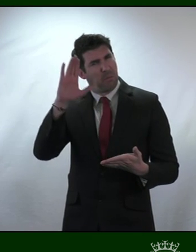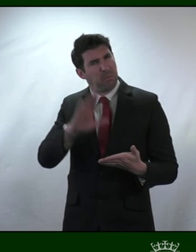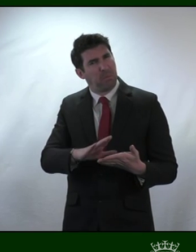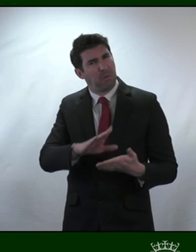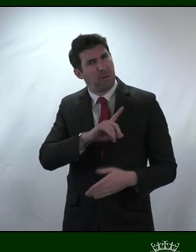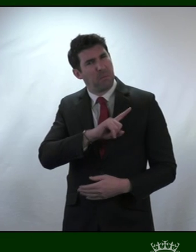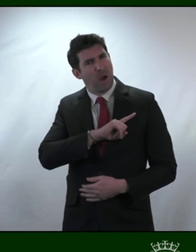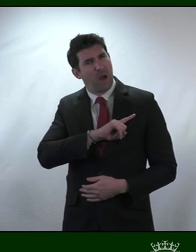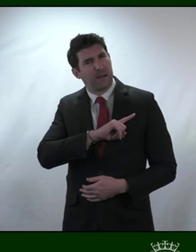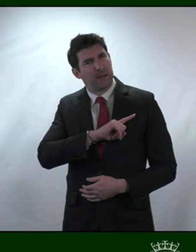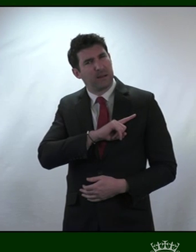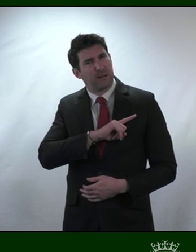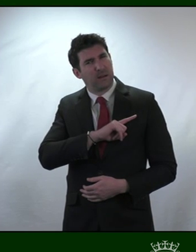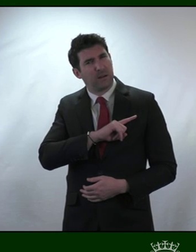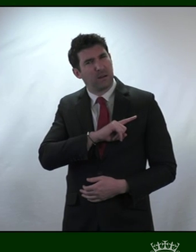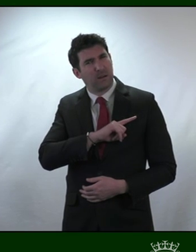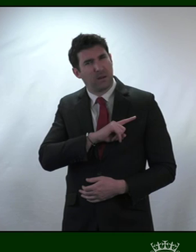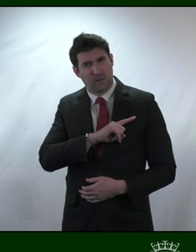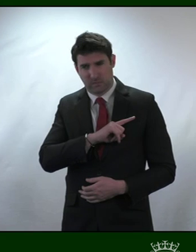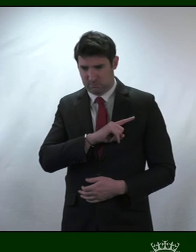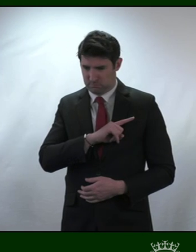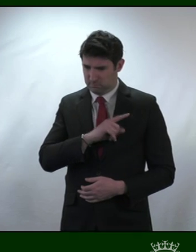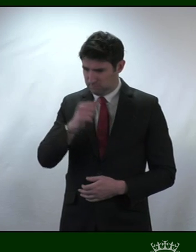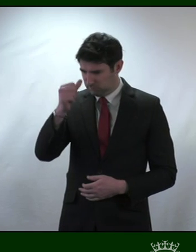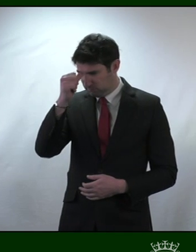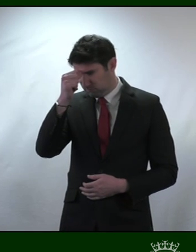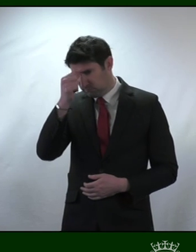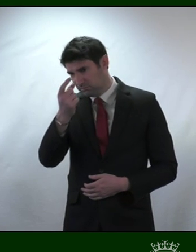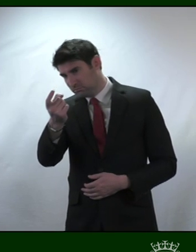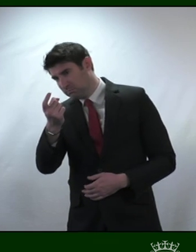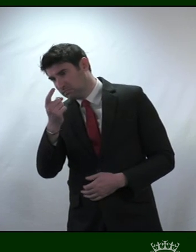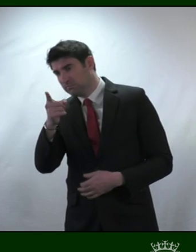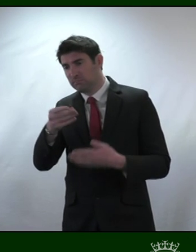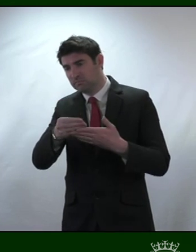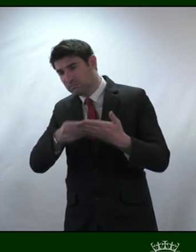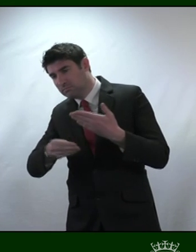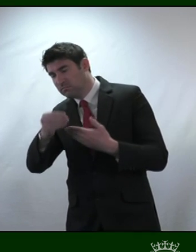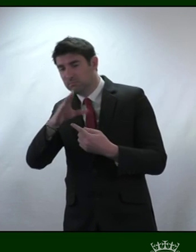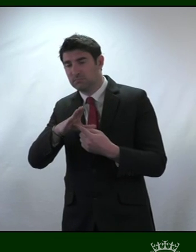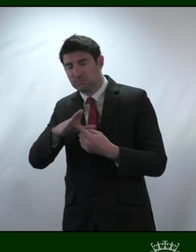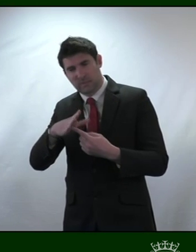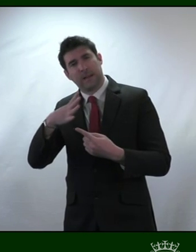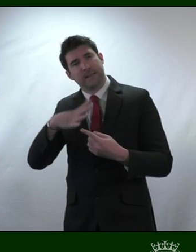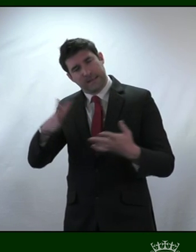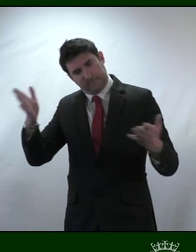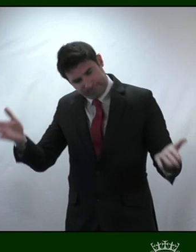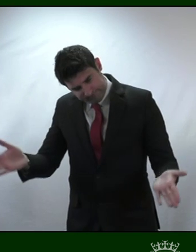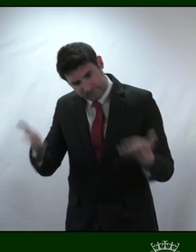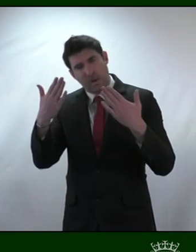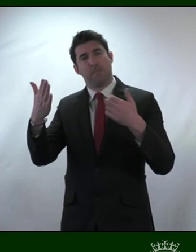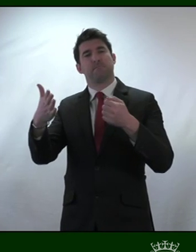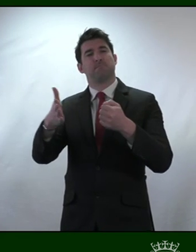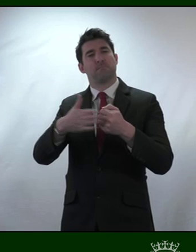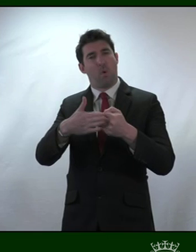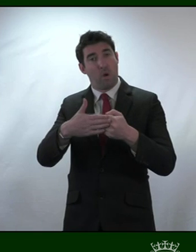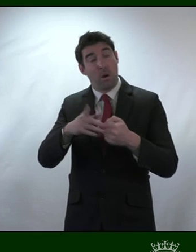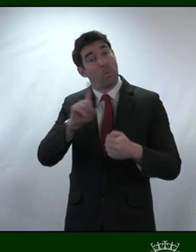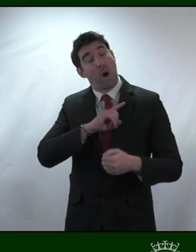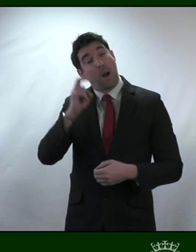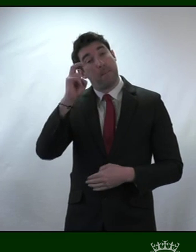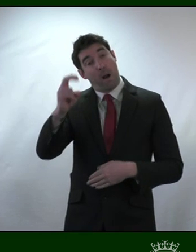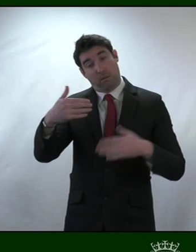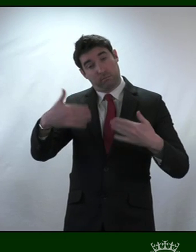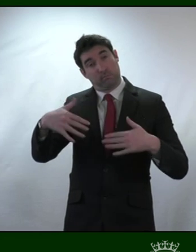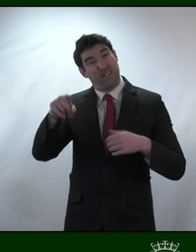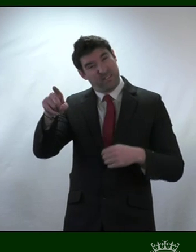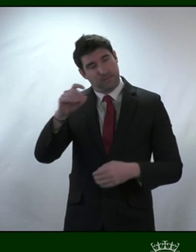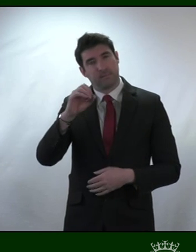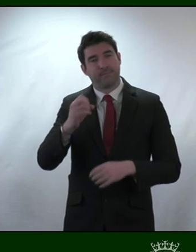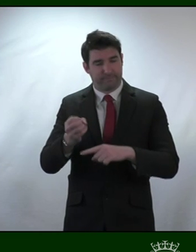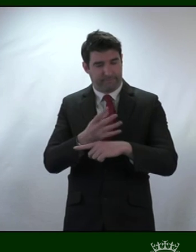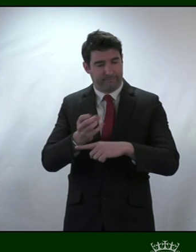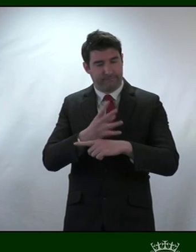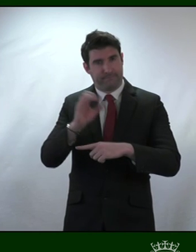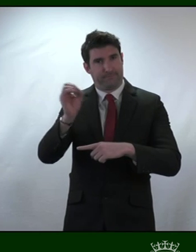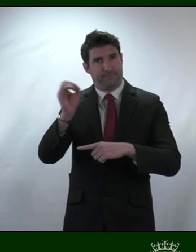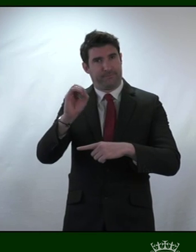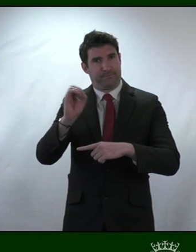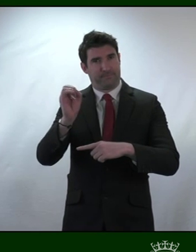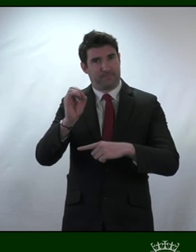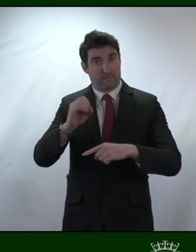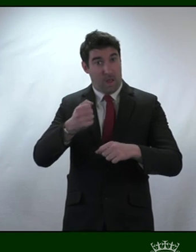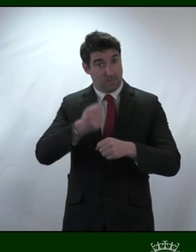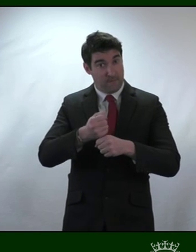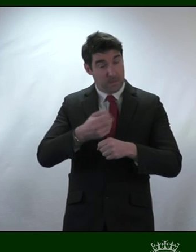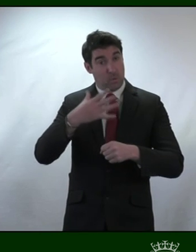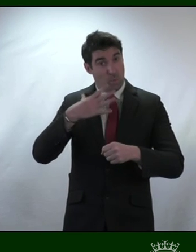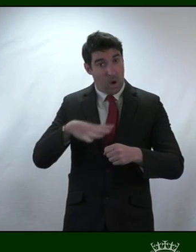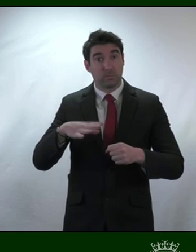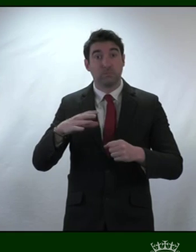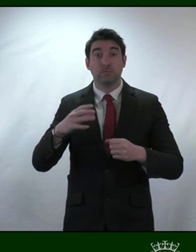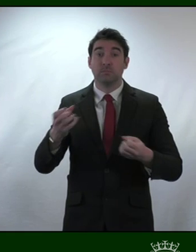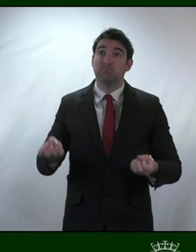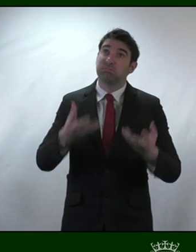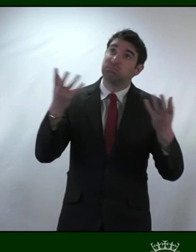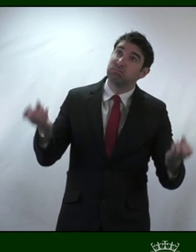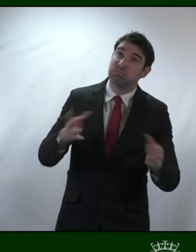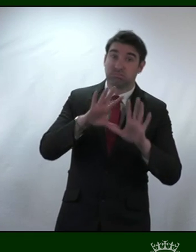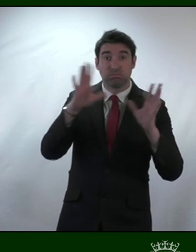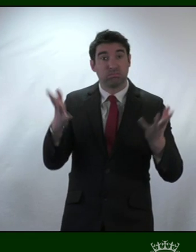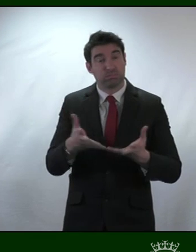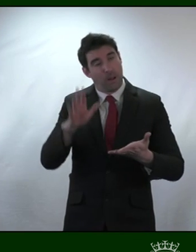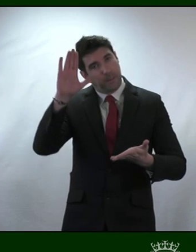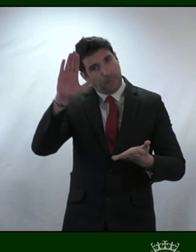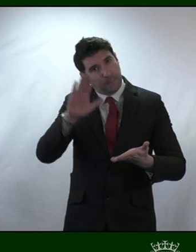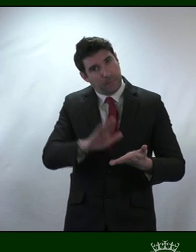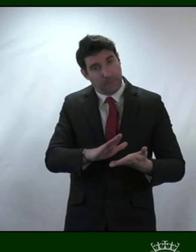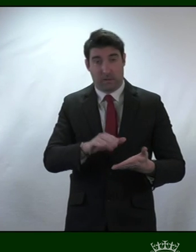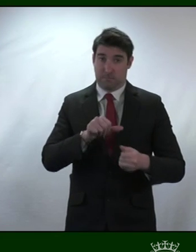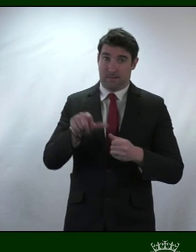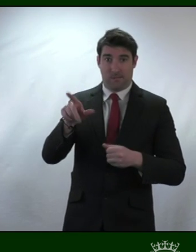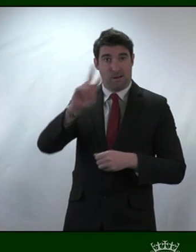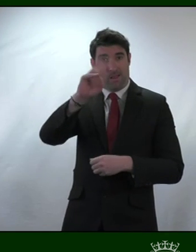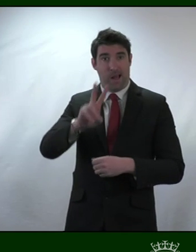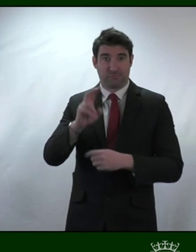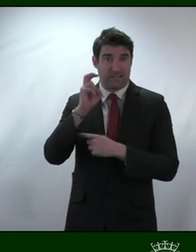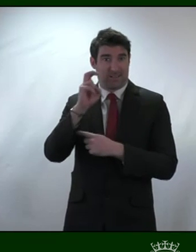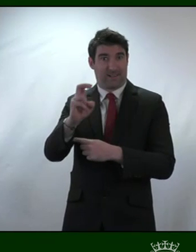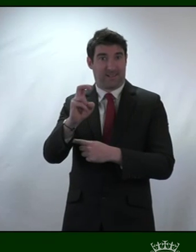With COP26 less than a year away, does he agree that it is time to put the pedal to the floor, get the low and zero-emission bus production lines in Falkirk, Yorkshire and Ballymena full, and support the bus building sector in full, as he promised?